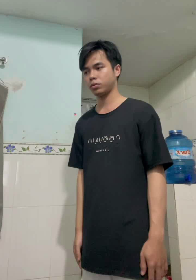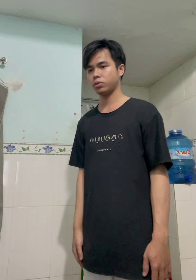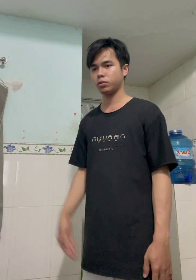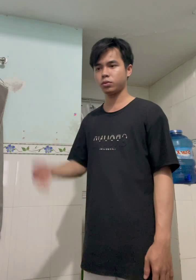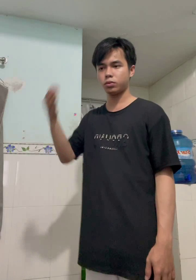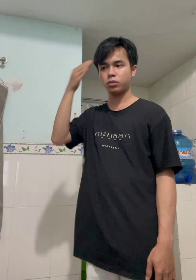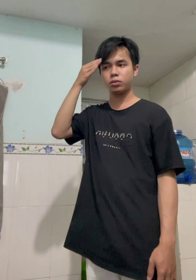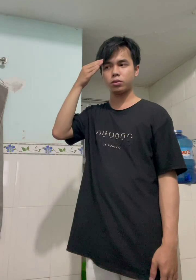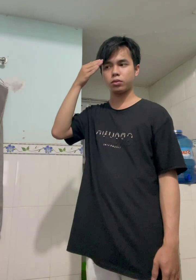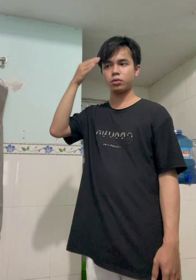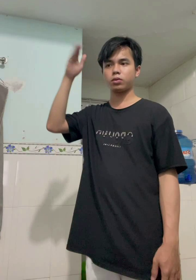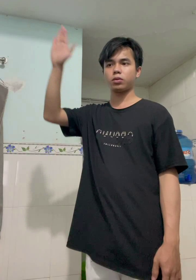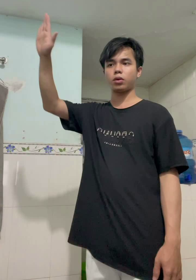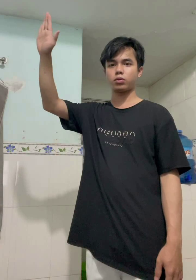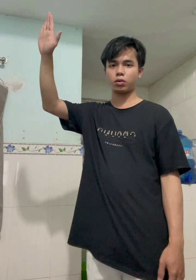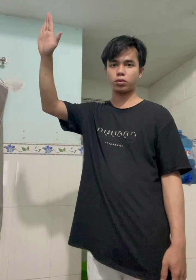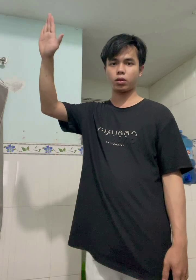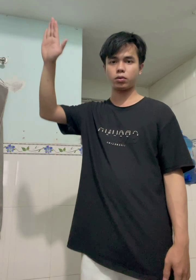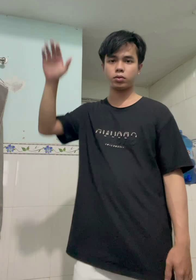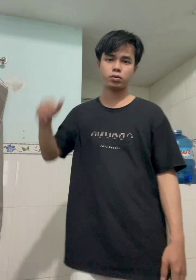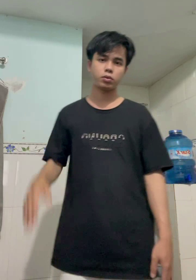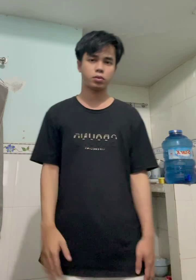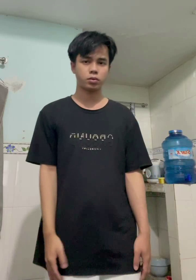khong biet